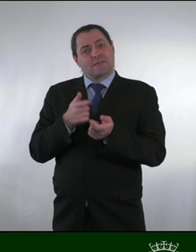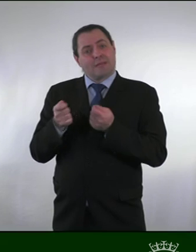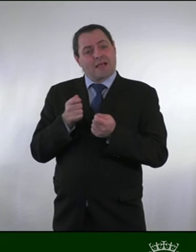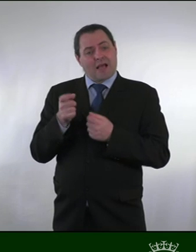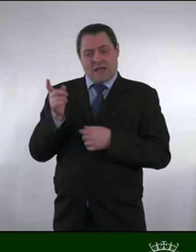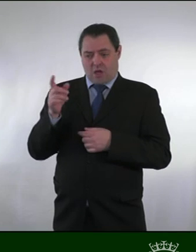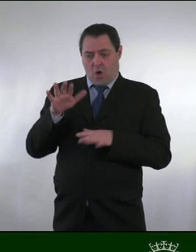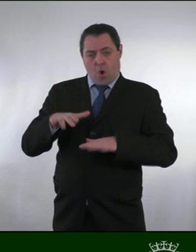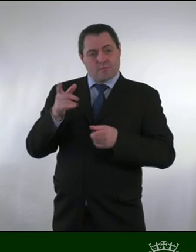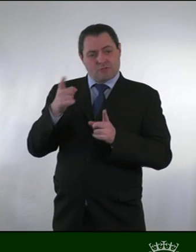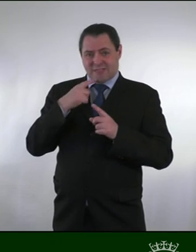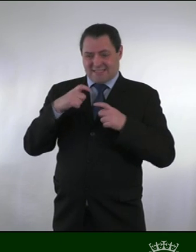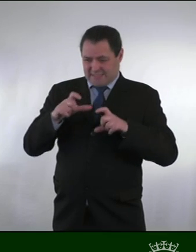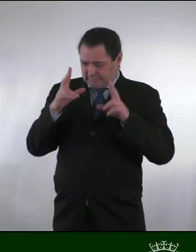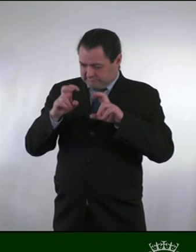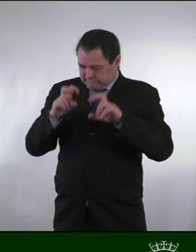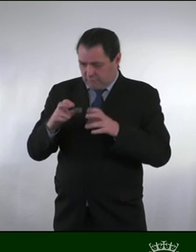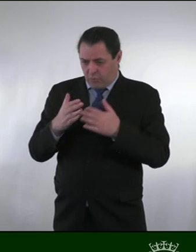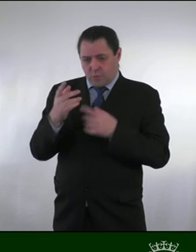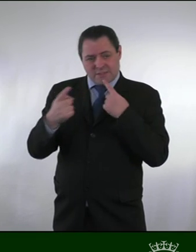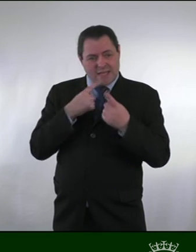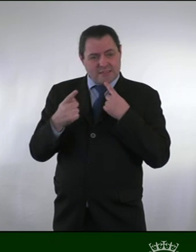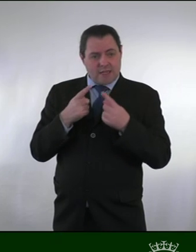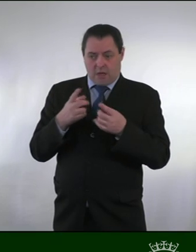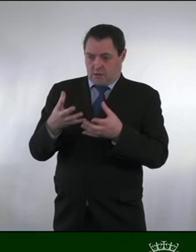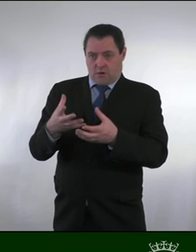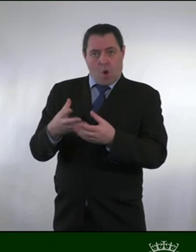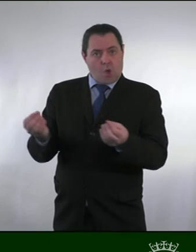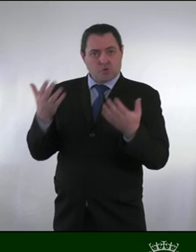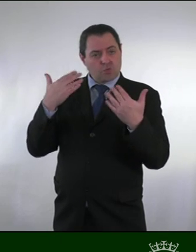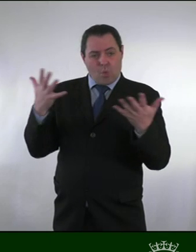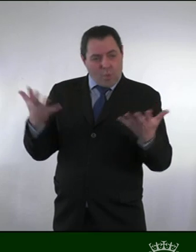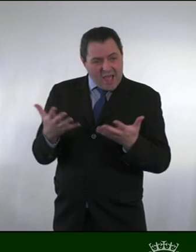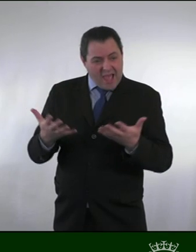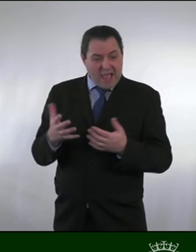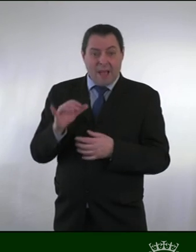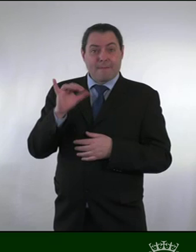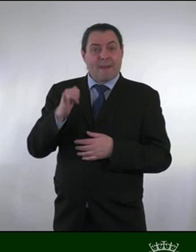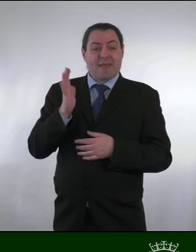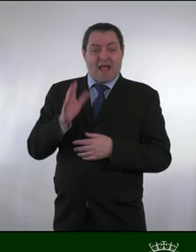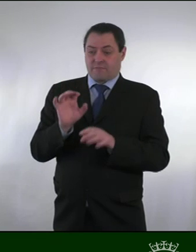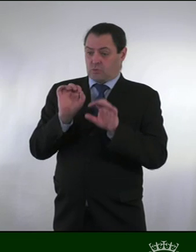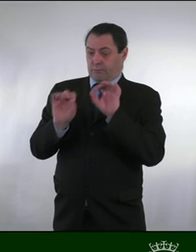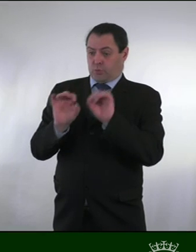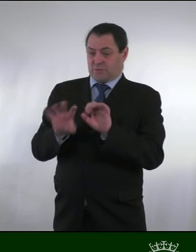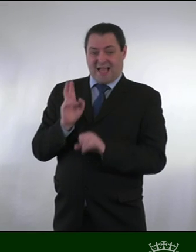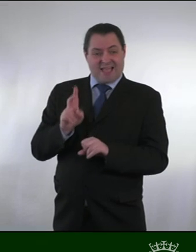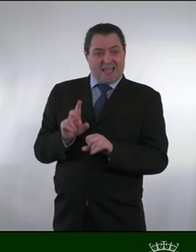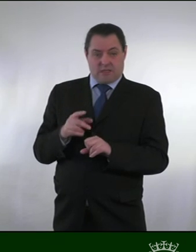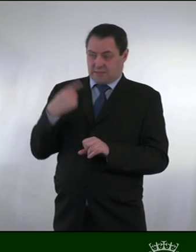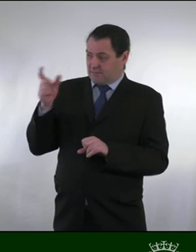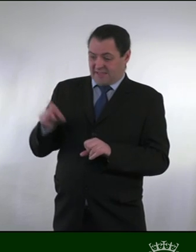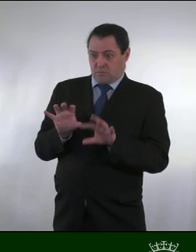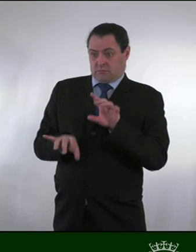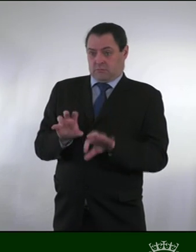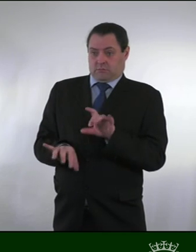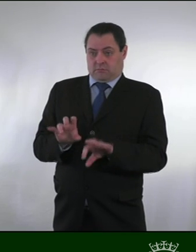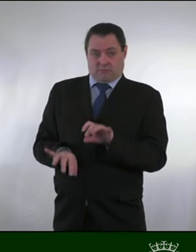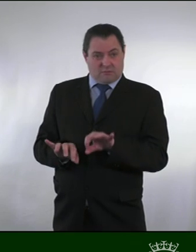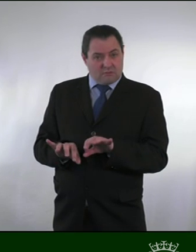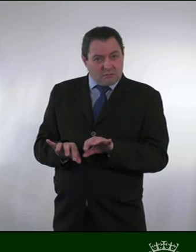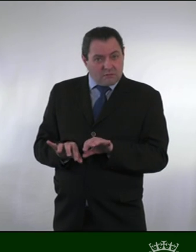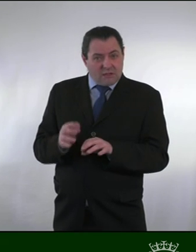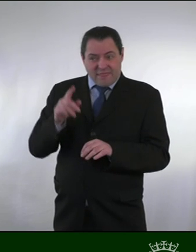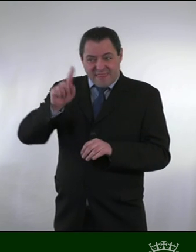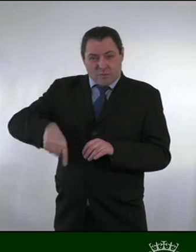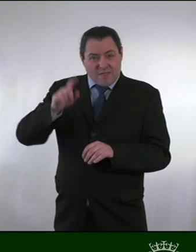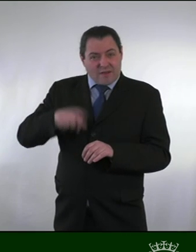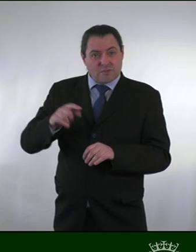She said it does not know where the records are and, if you can believe it, they may have to be “manually re-entered”, which will obviously take a long, long time.